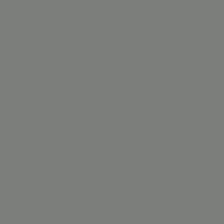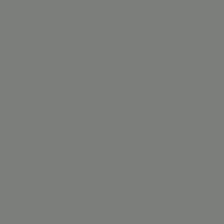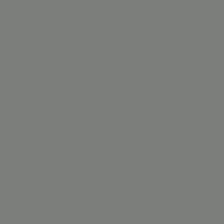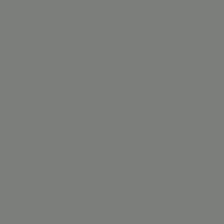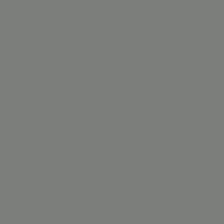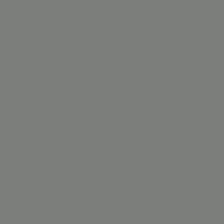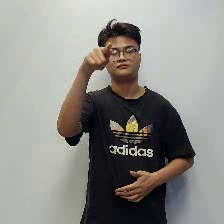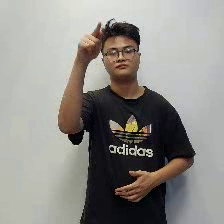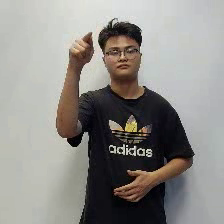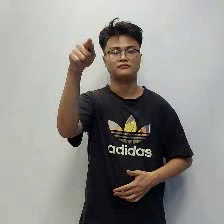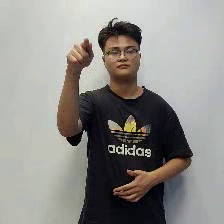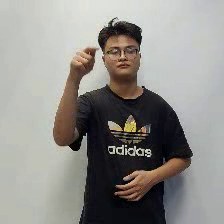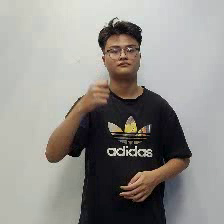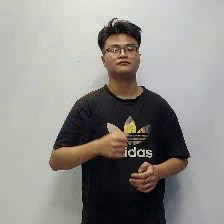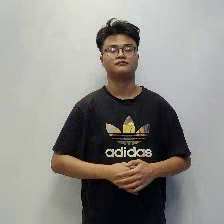Họ